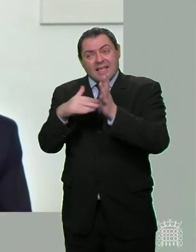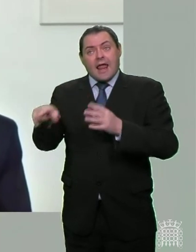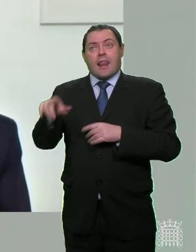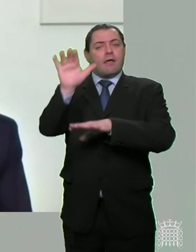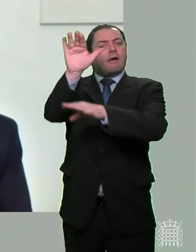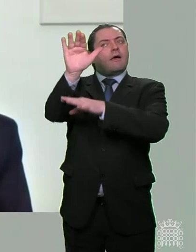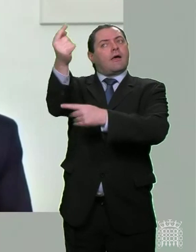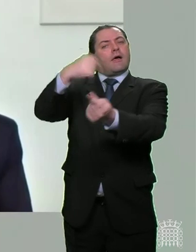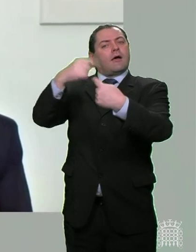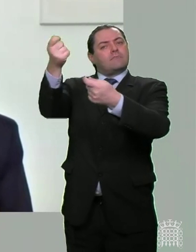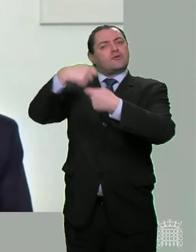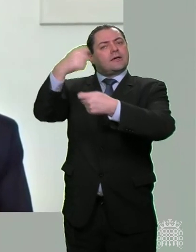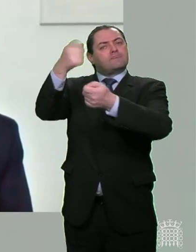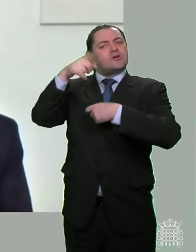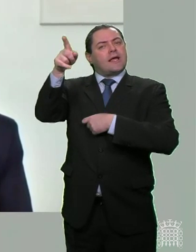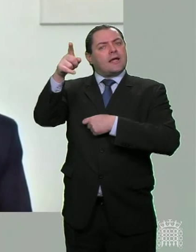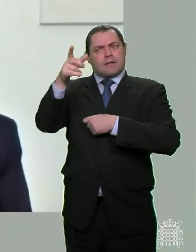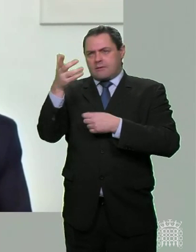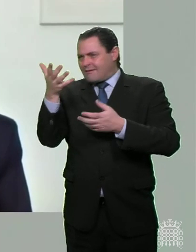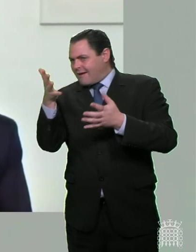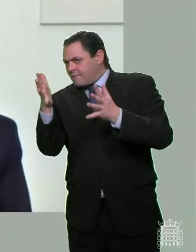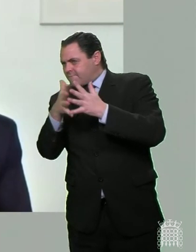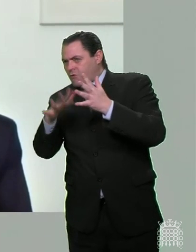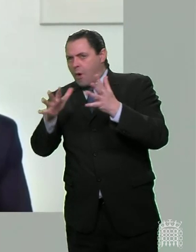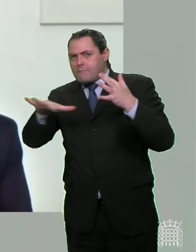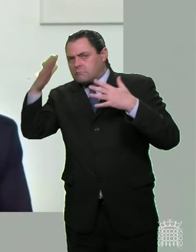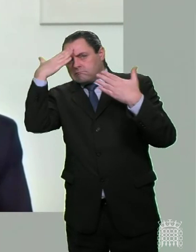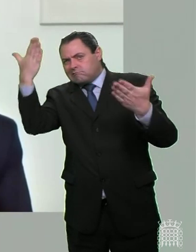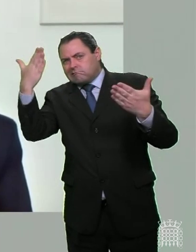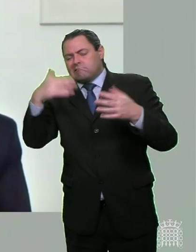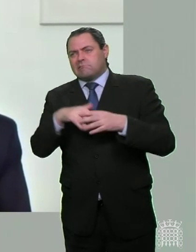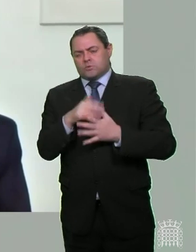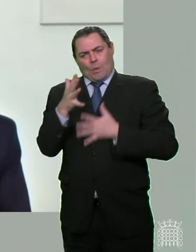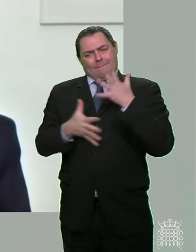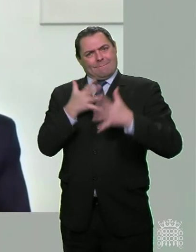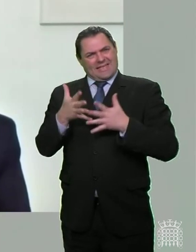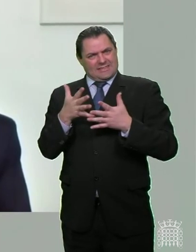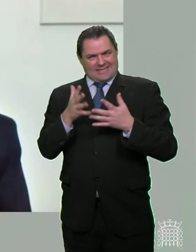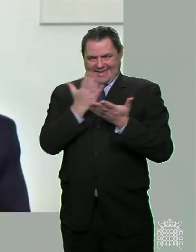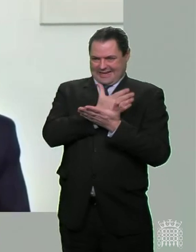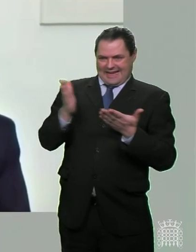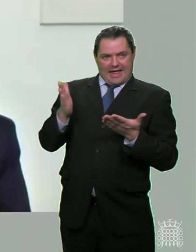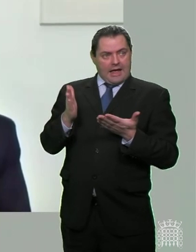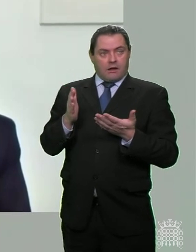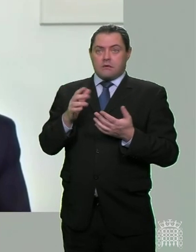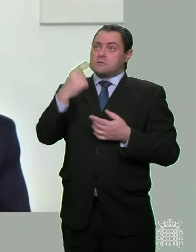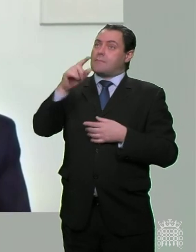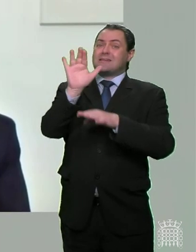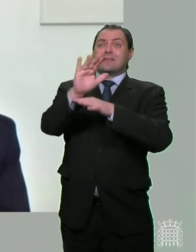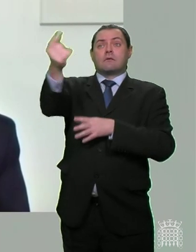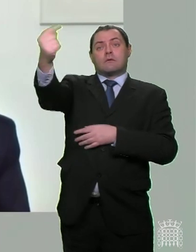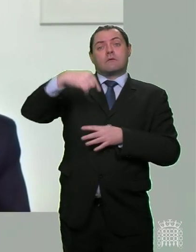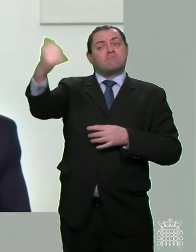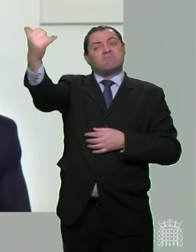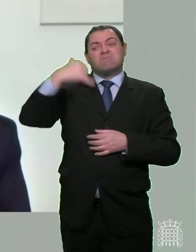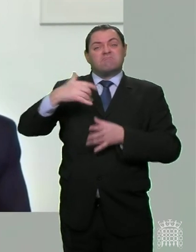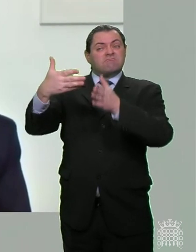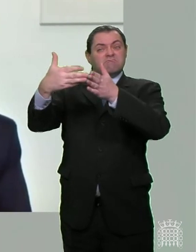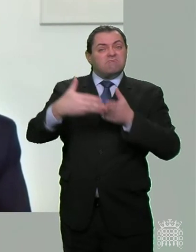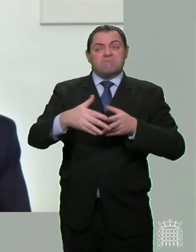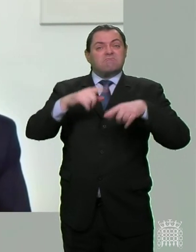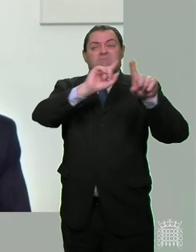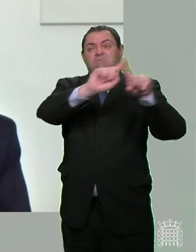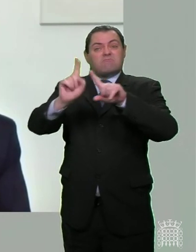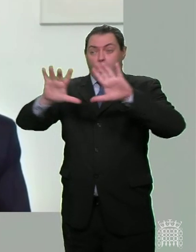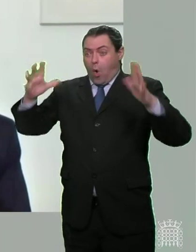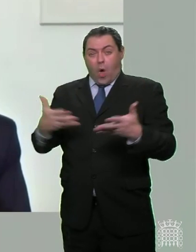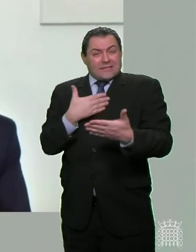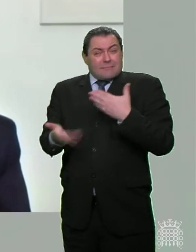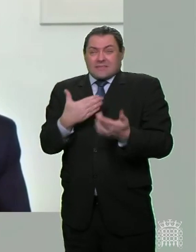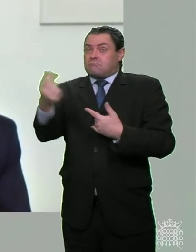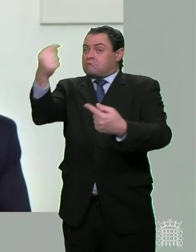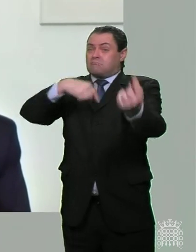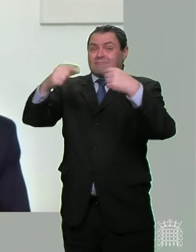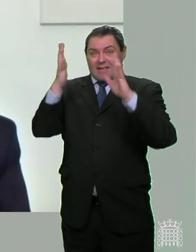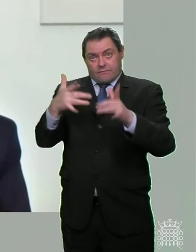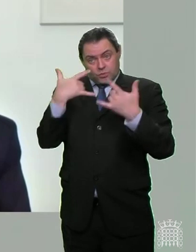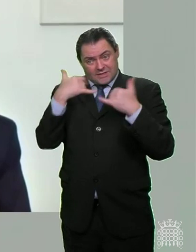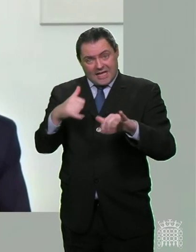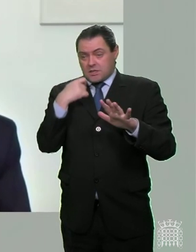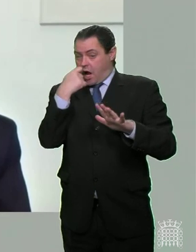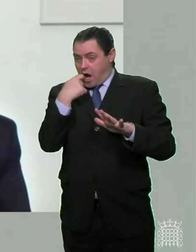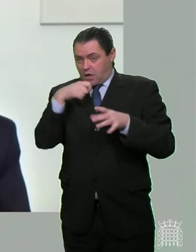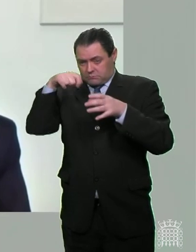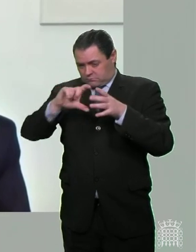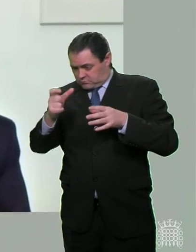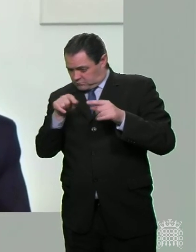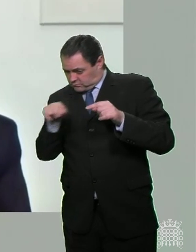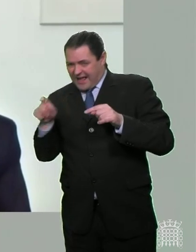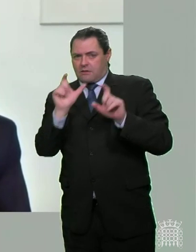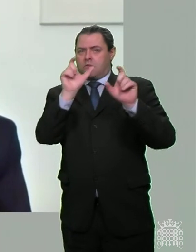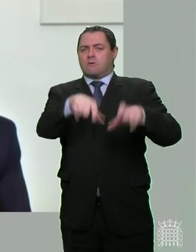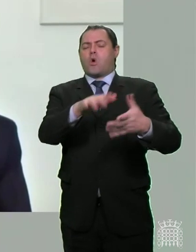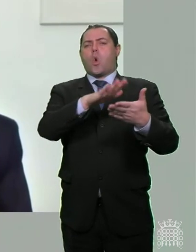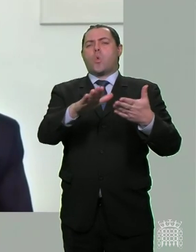Surely the Prime Minister can see that what is required now is that everybody coming into the country from anywhere in the world should be tested and subject to quarantine in a hotel.